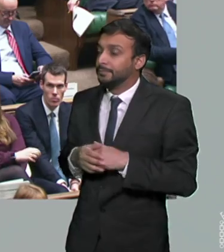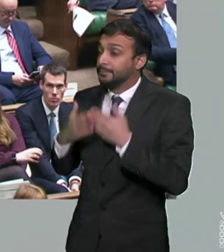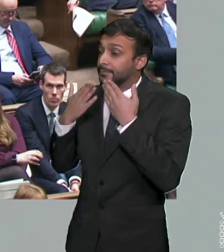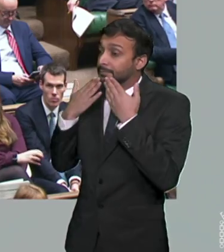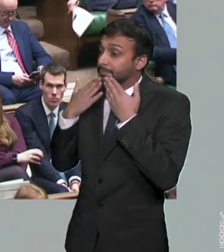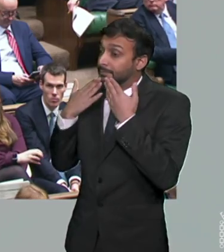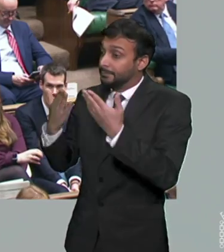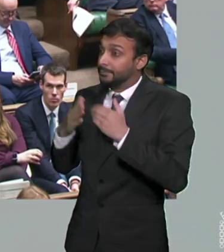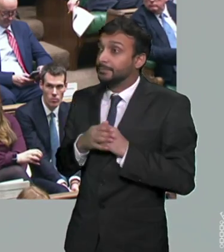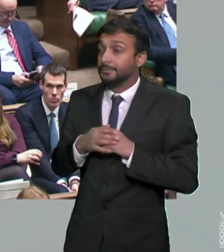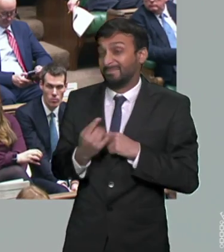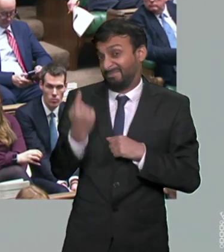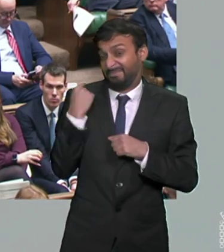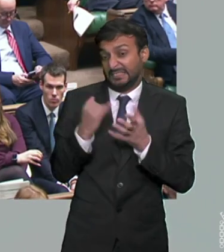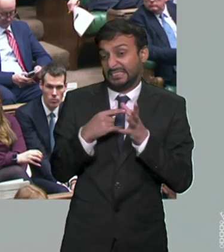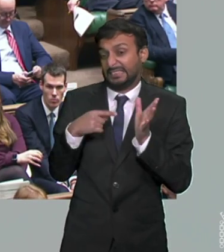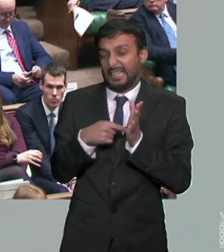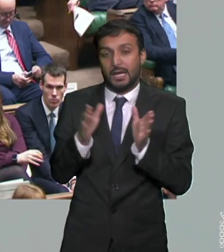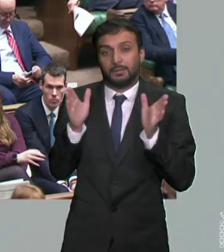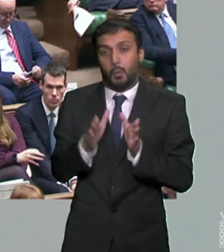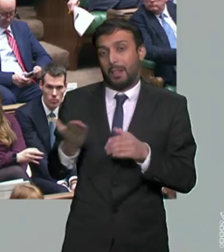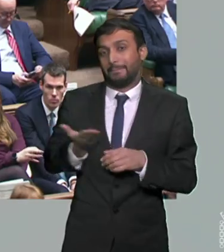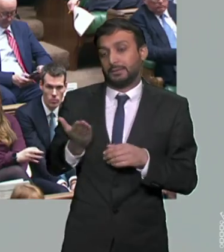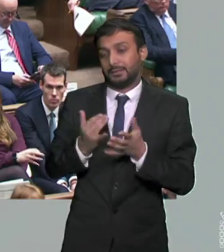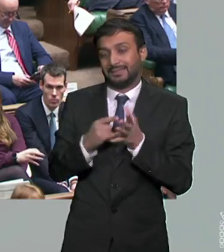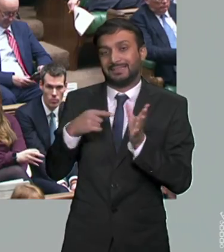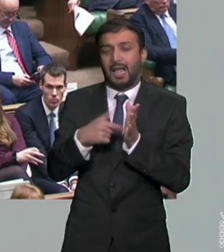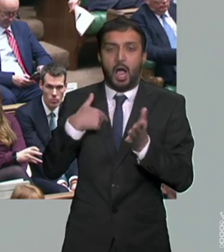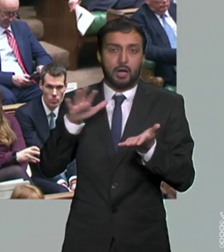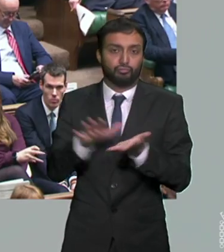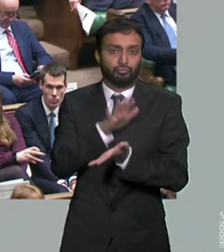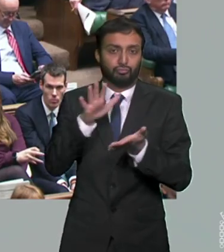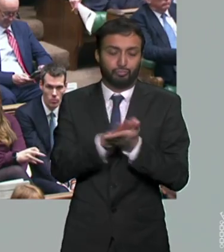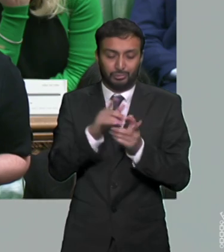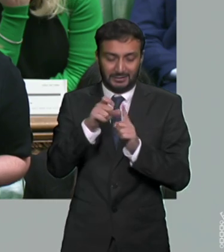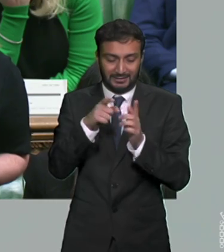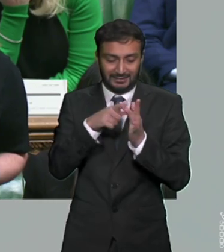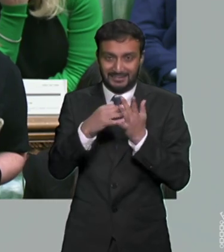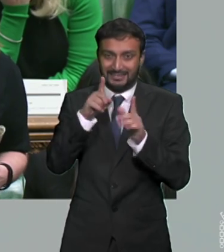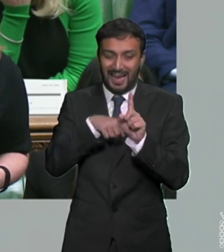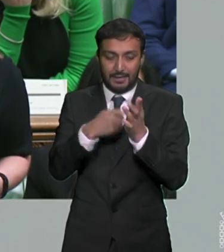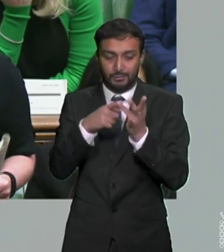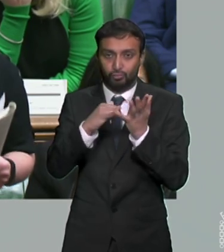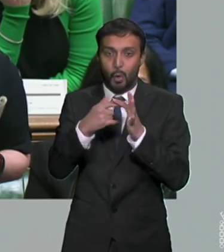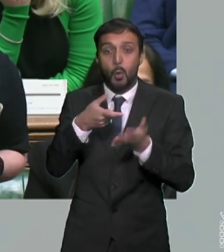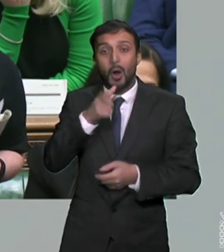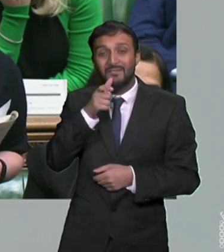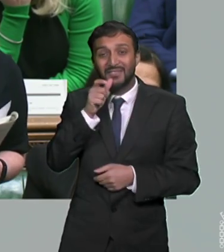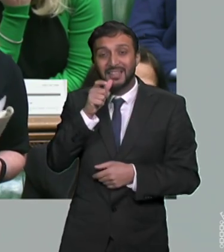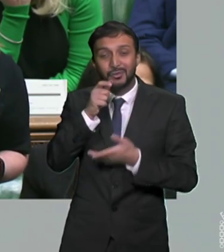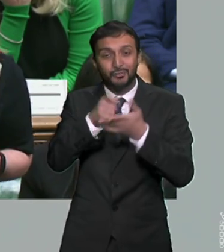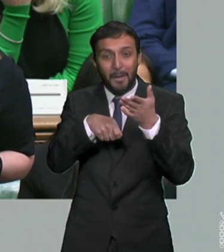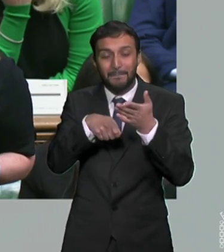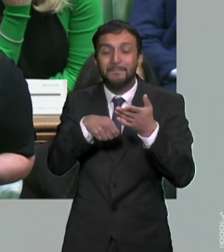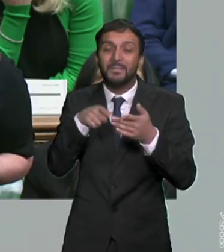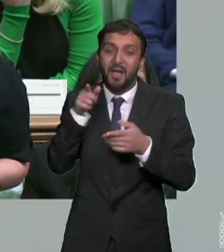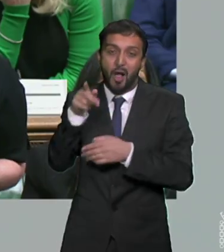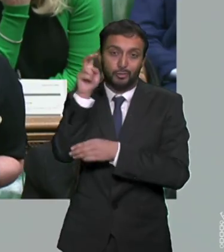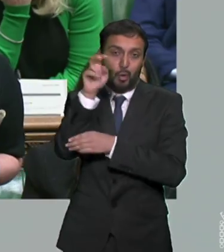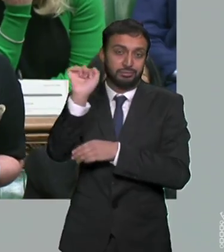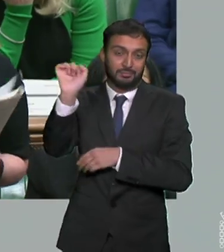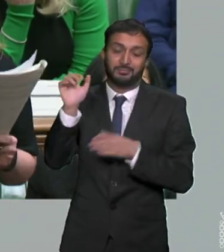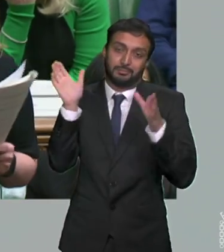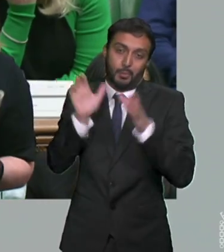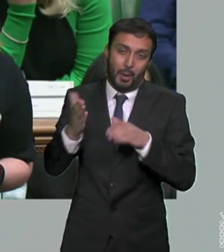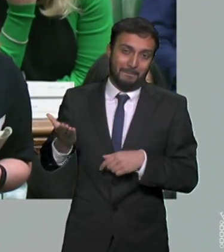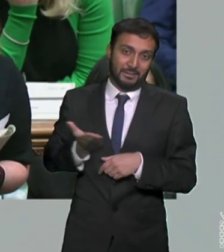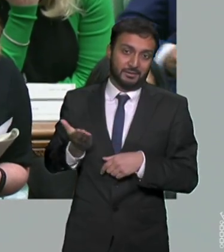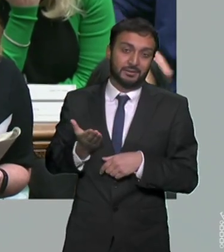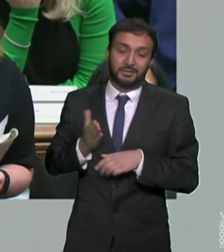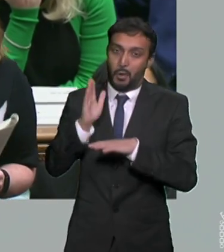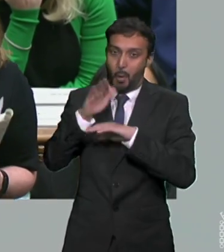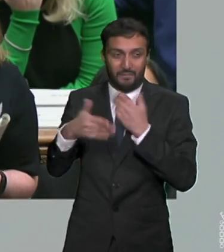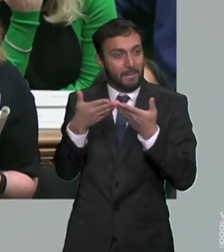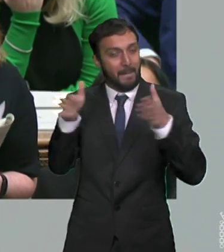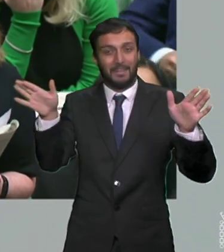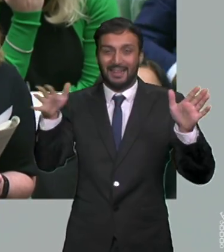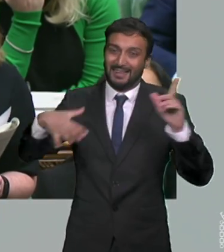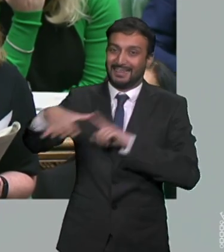On Small Business Saturday, I was delighted to name Daisy Rose Coffee House as the City of Durham’s small business of the year 2022 after a public vote in my inaugural award.